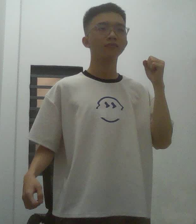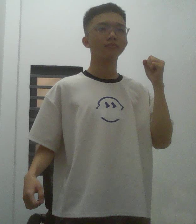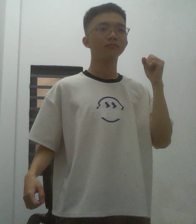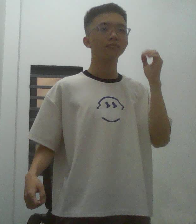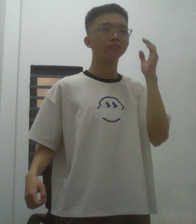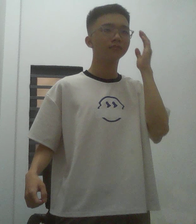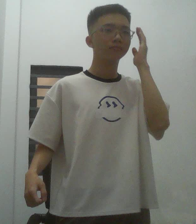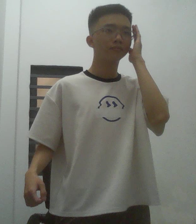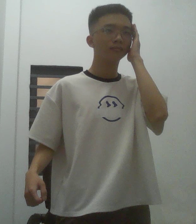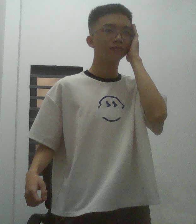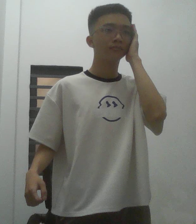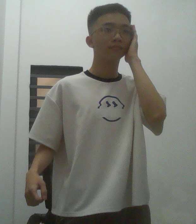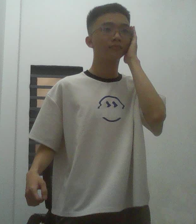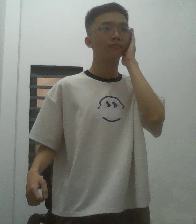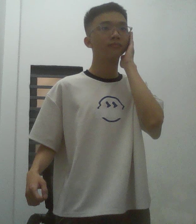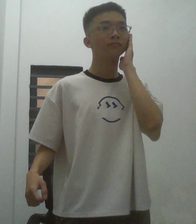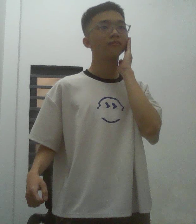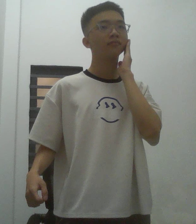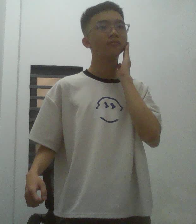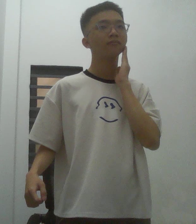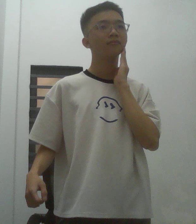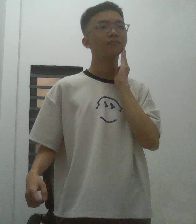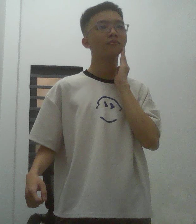dep